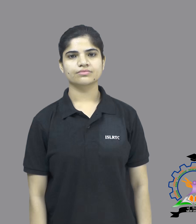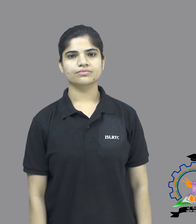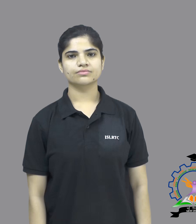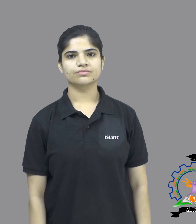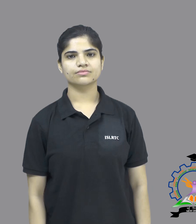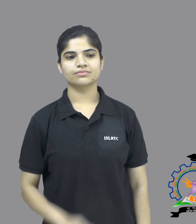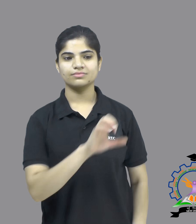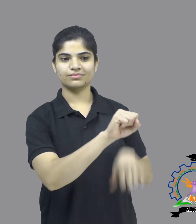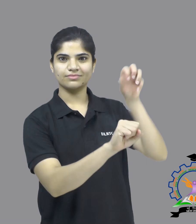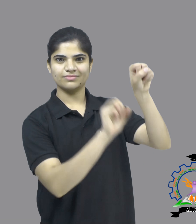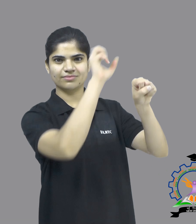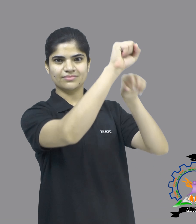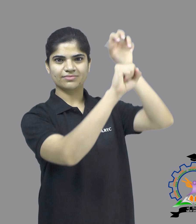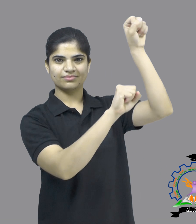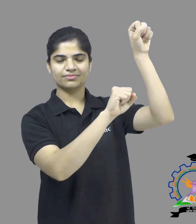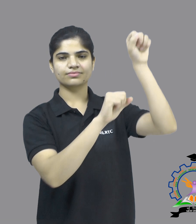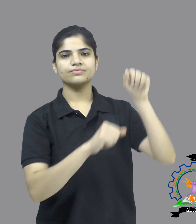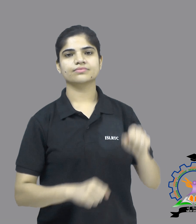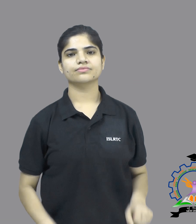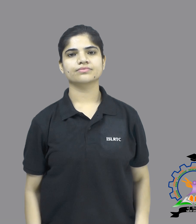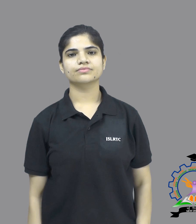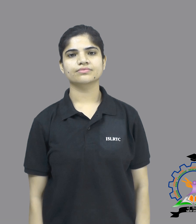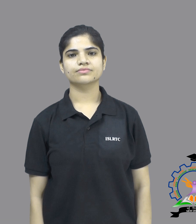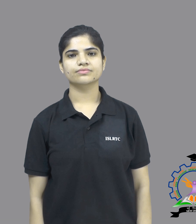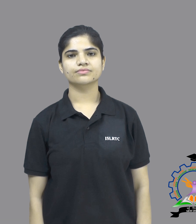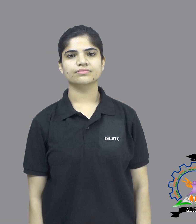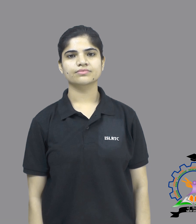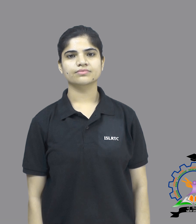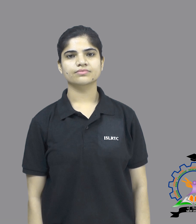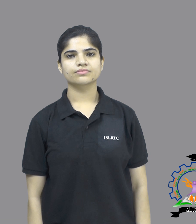Ladder